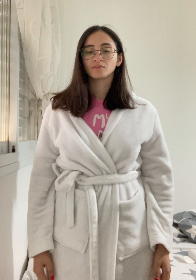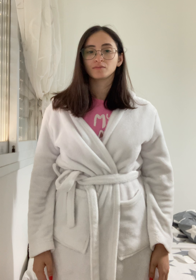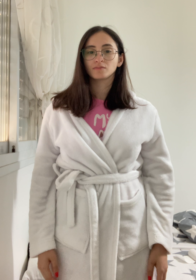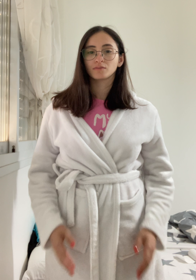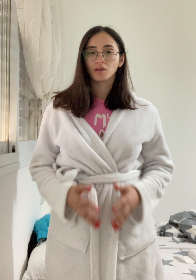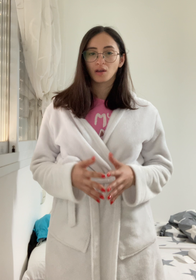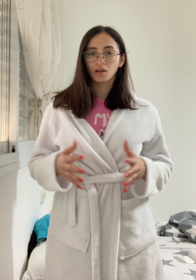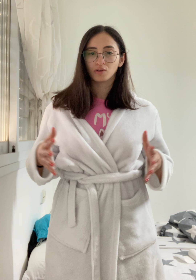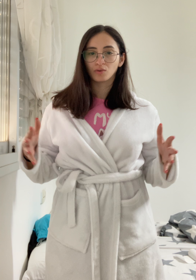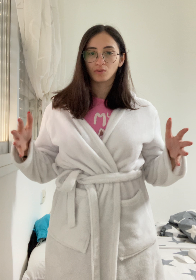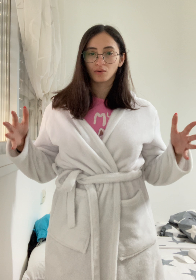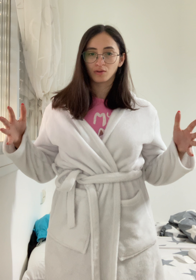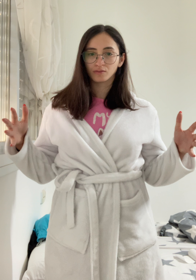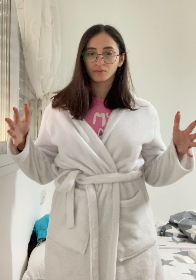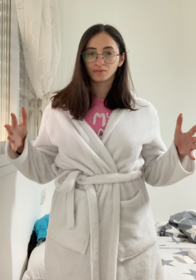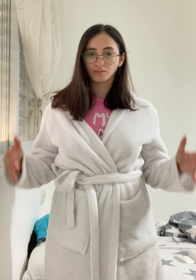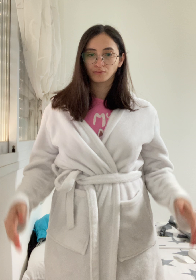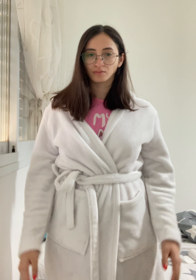גדול